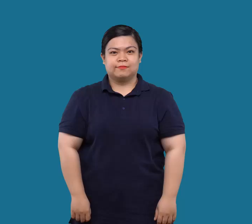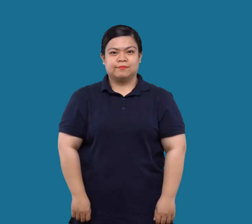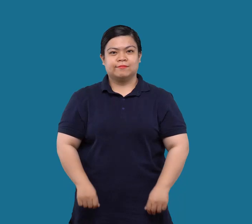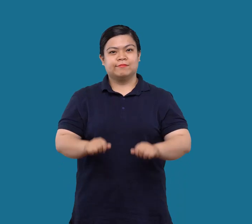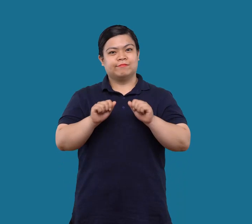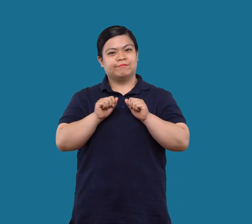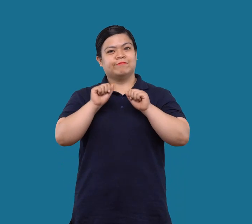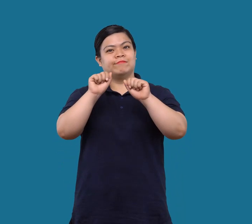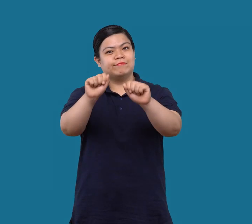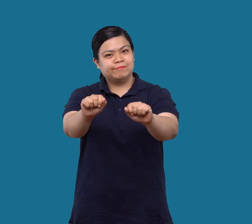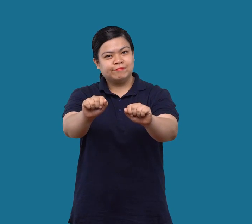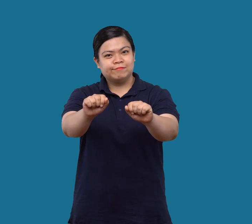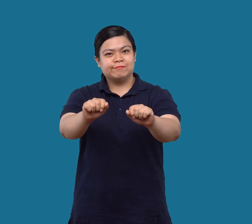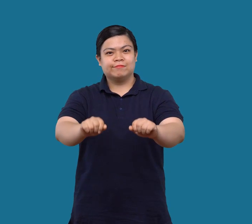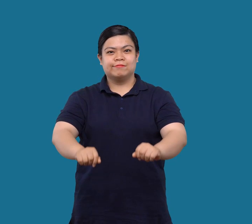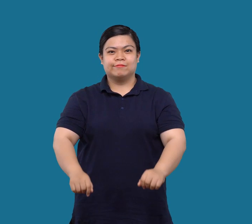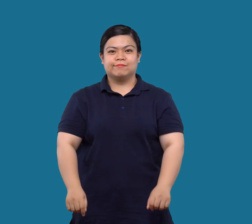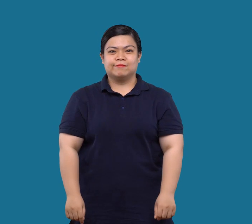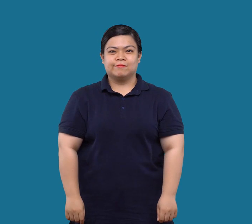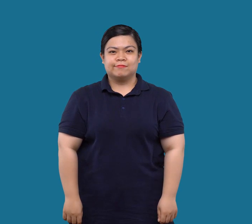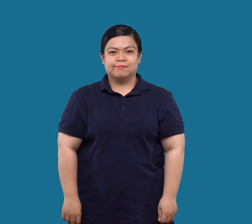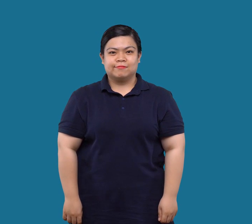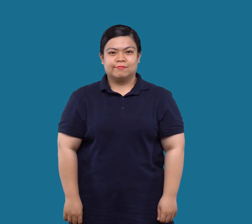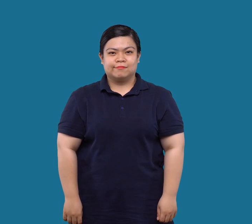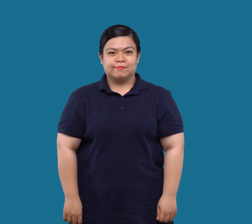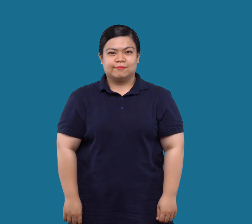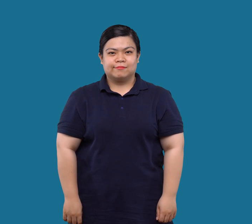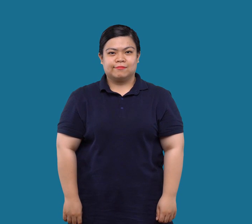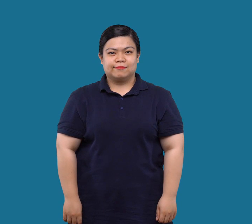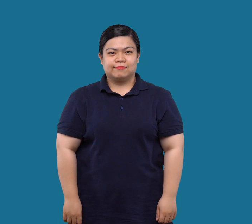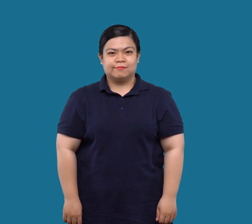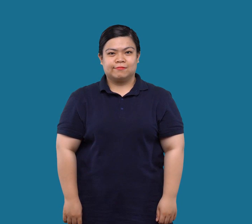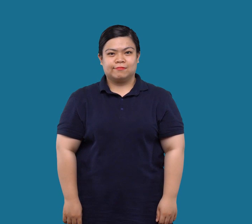thăm hỏi